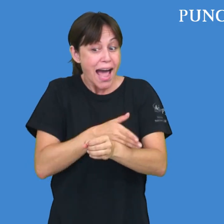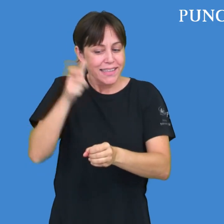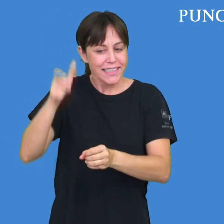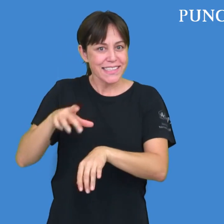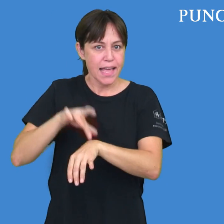persona